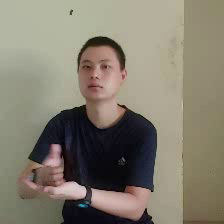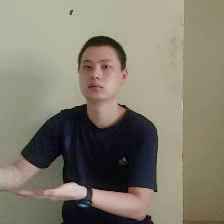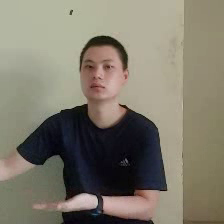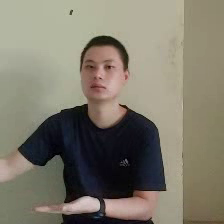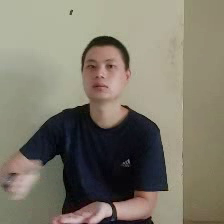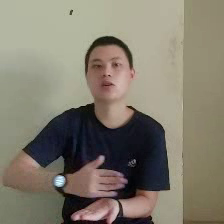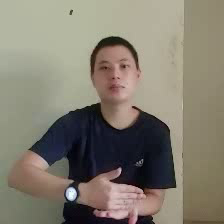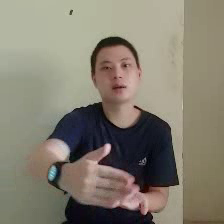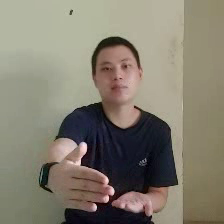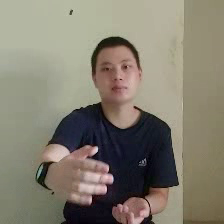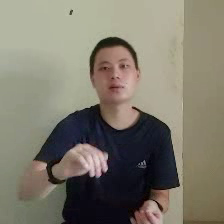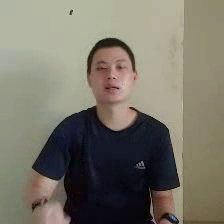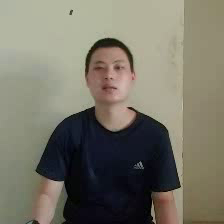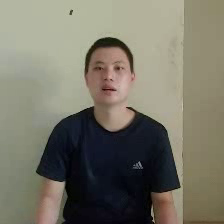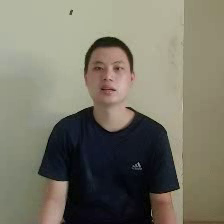San sẻ